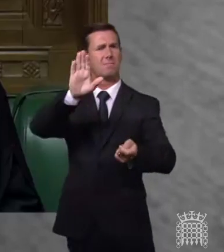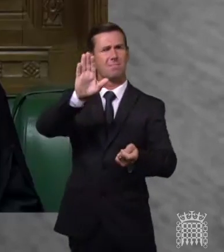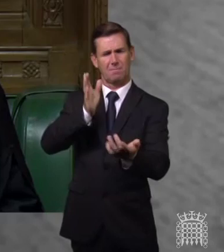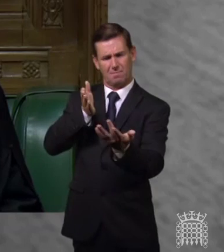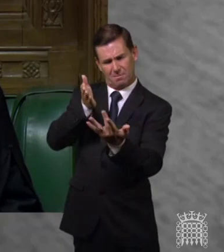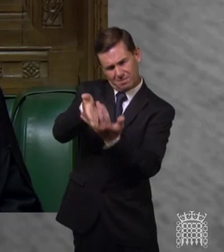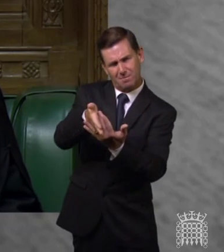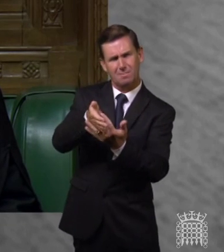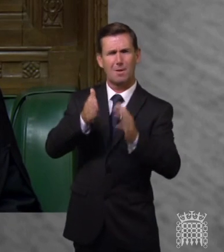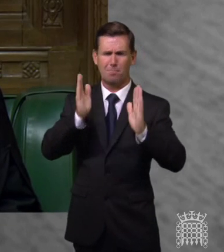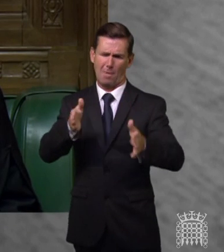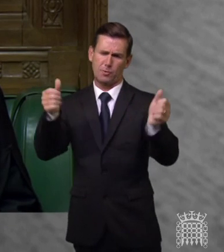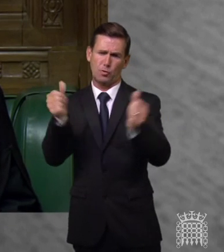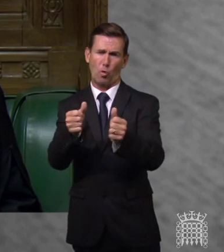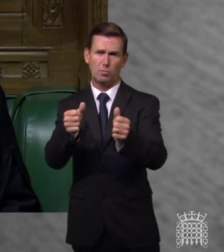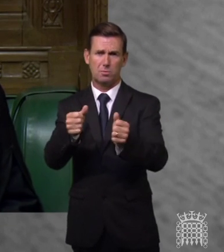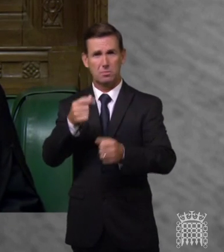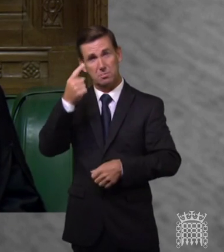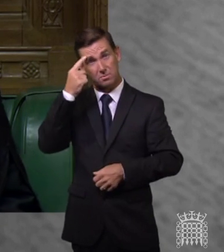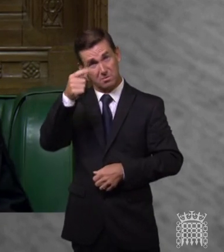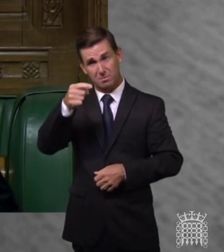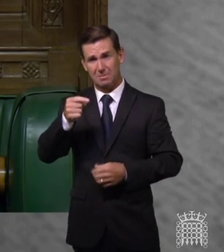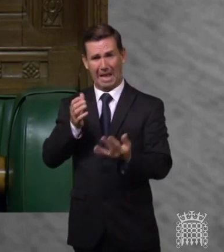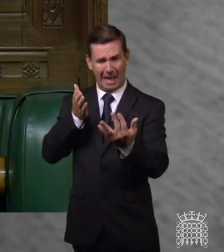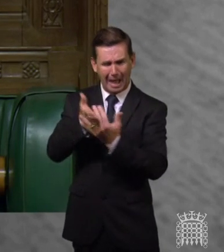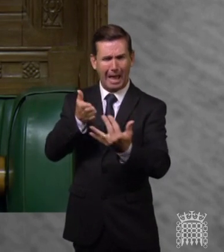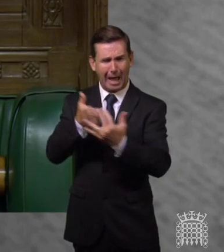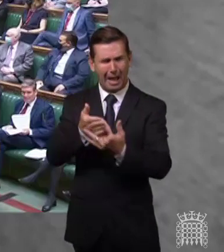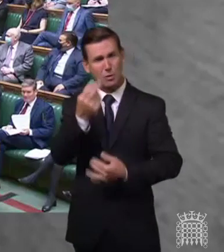If you intervene more than twice, you will understand why you have gone down the list—if there was one.